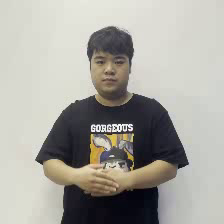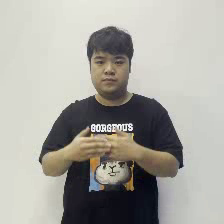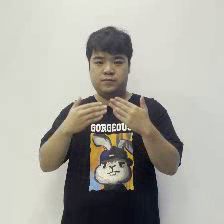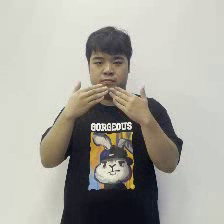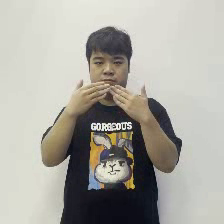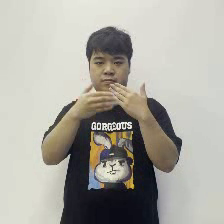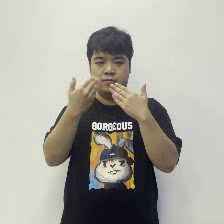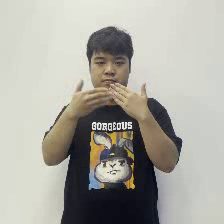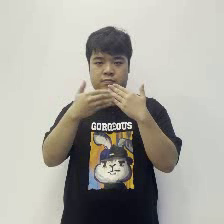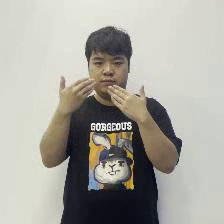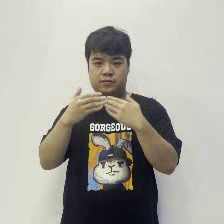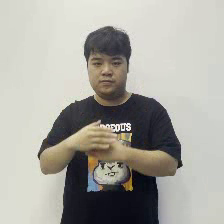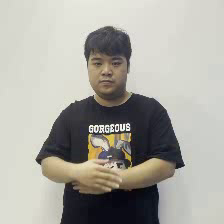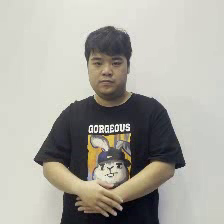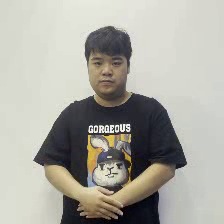Dễ